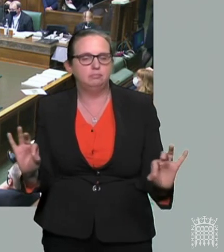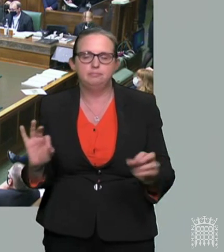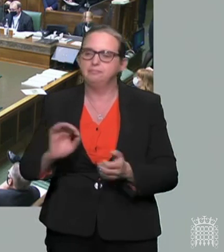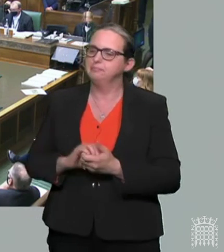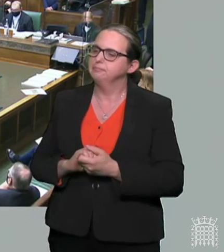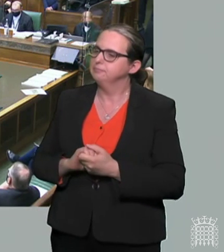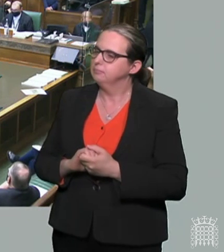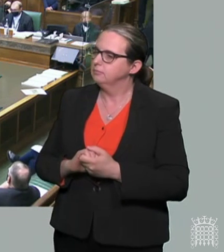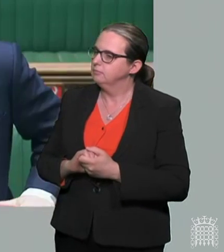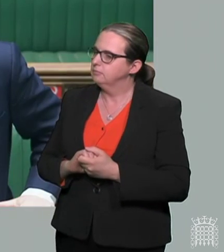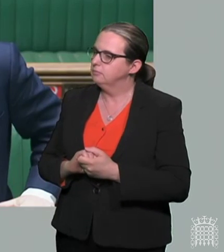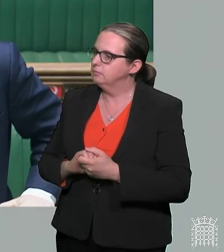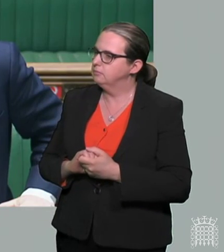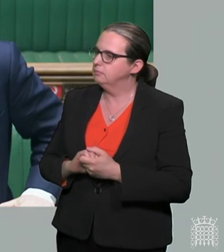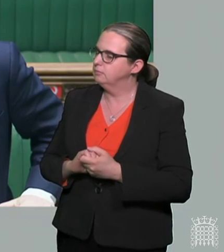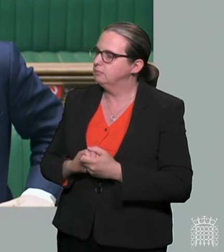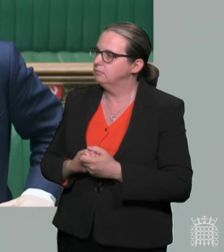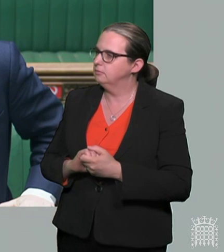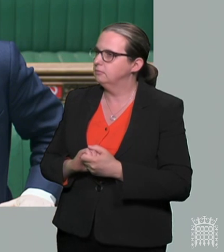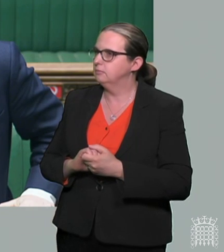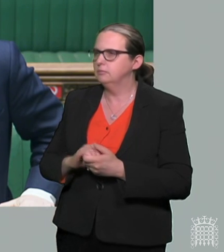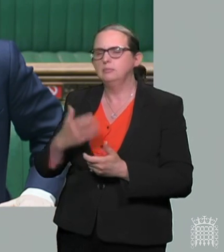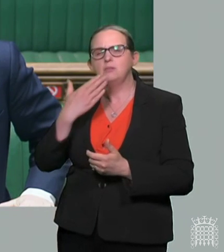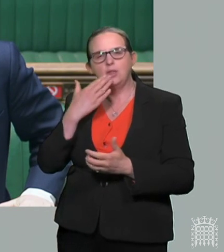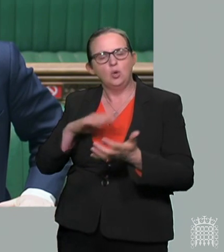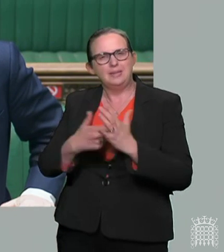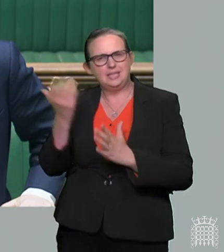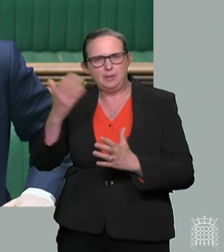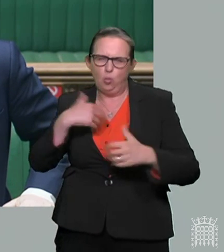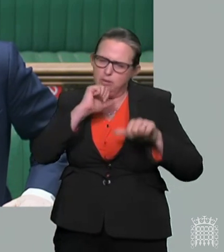Thank you, Mr Speaker. We love and admire the England side and what they did.